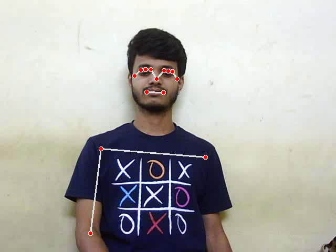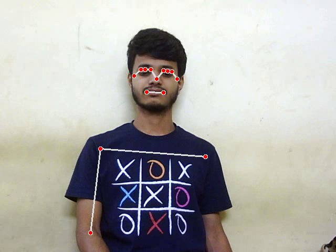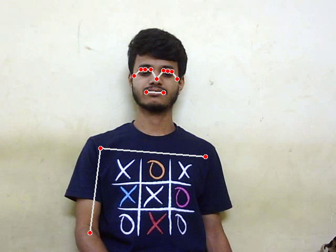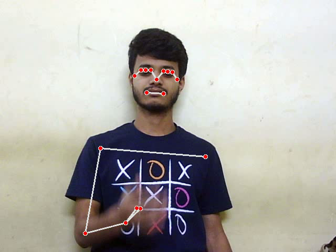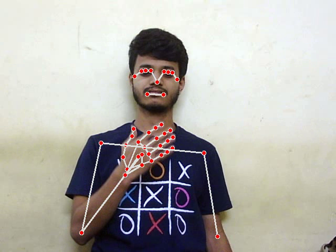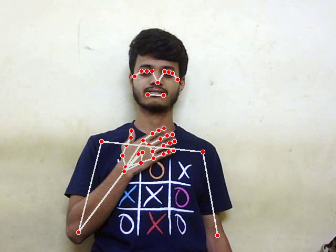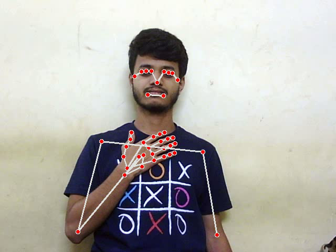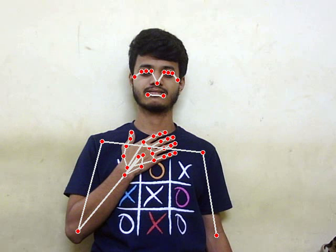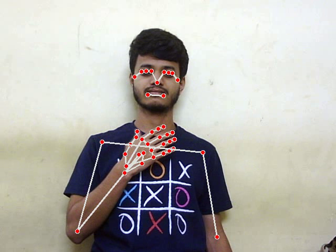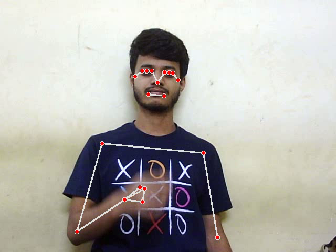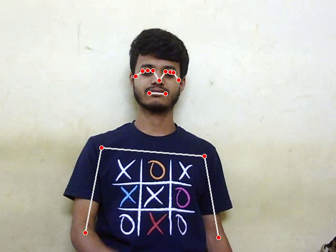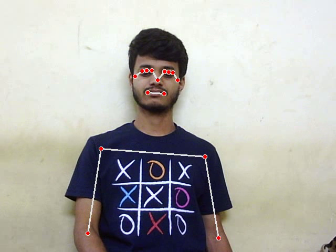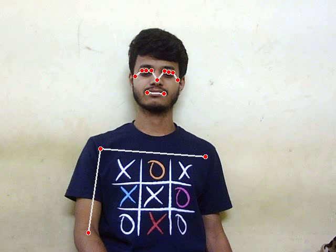my